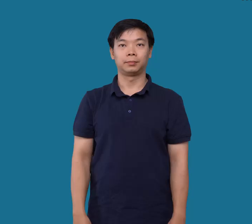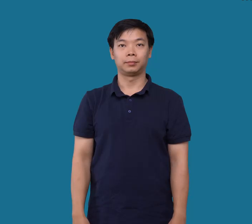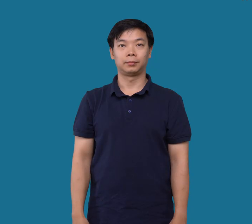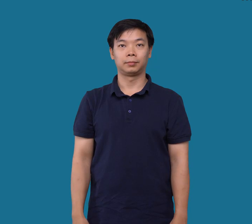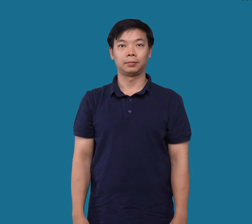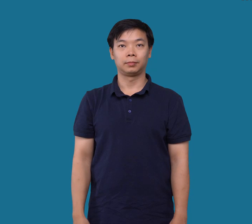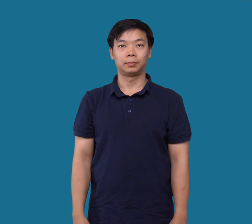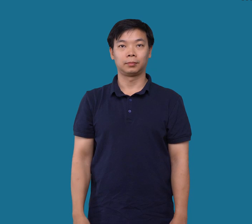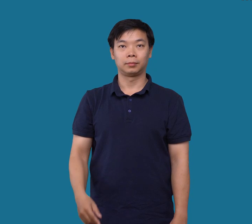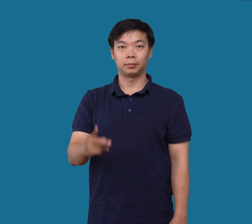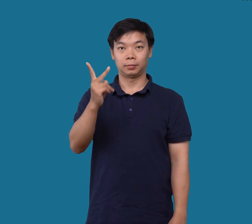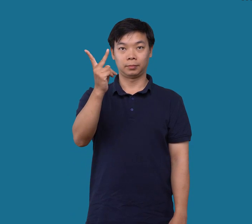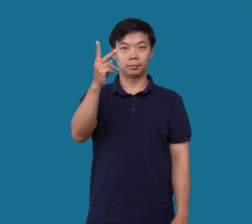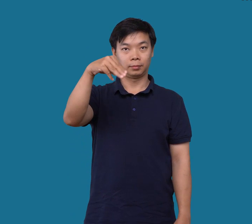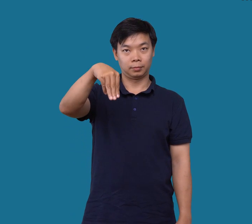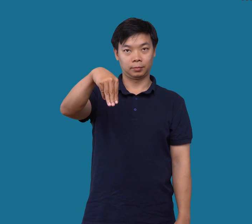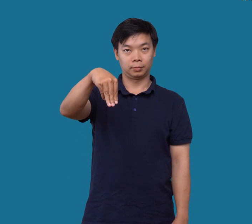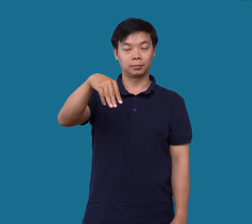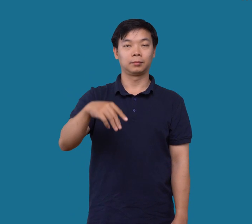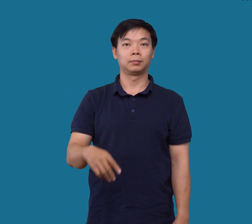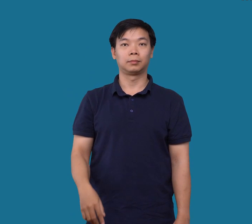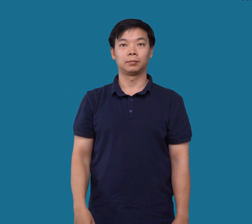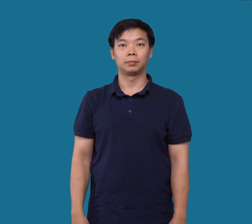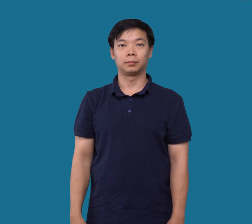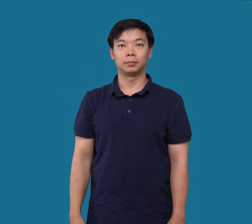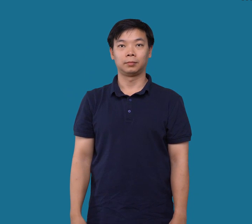héc-tô-mét (hm)